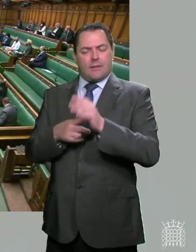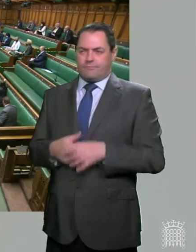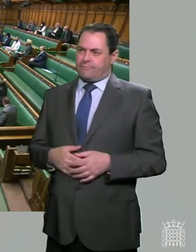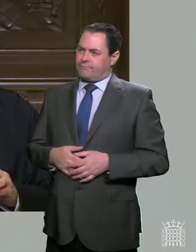I am now suspending the House